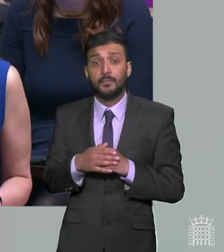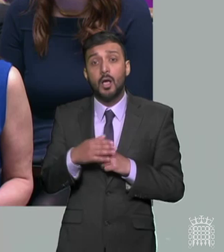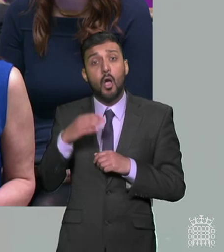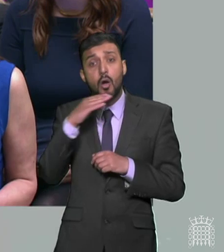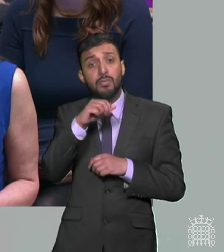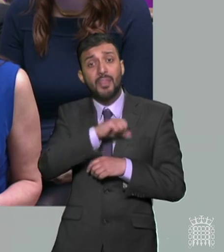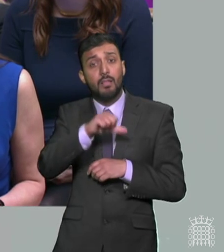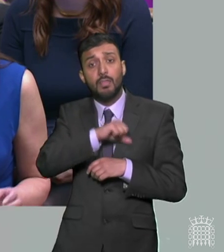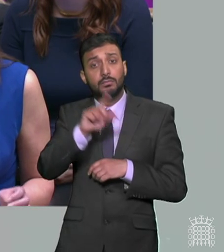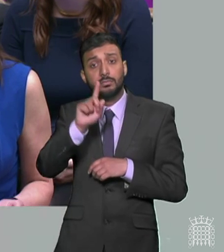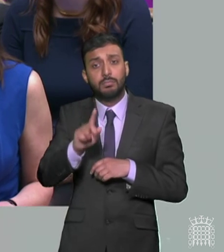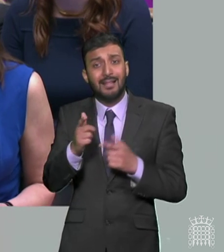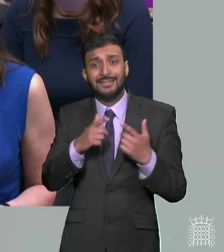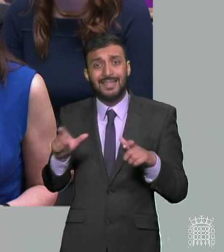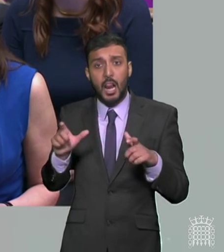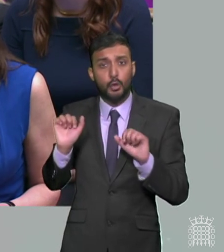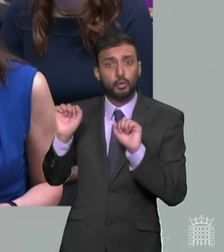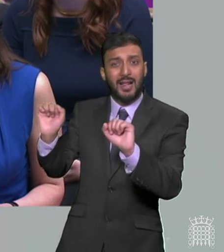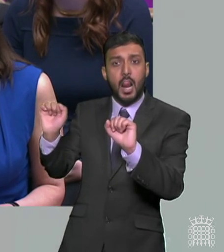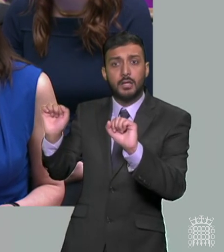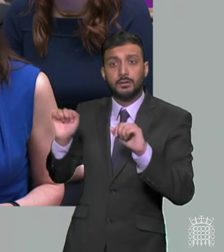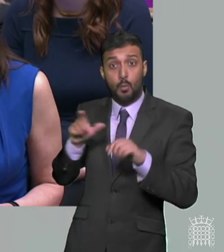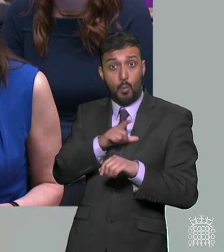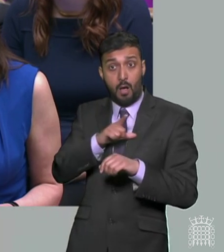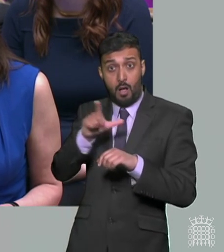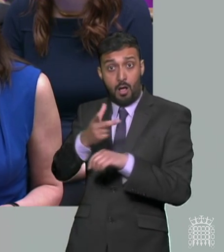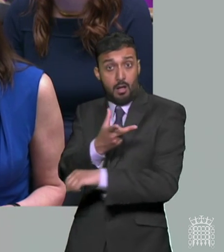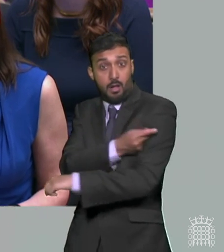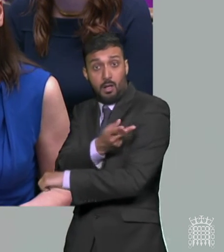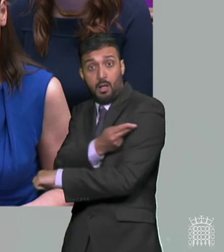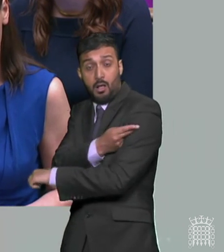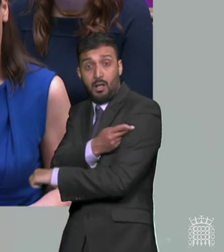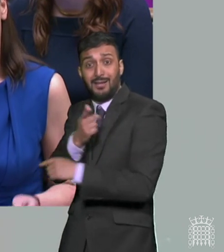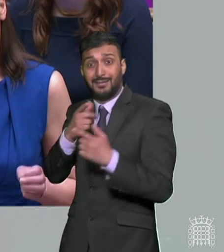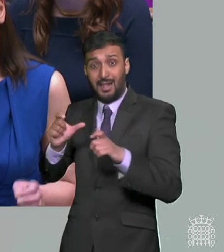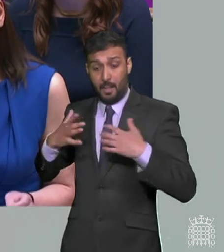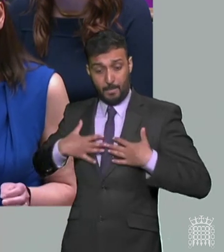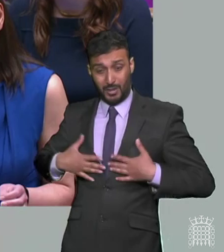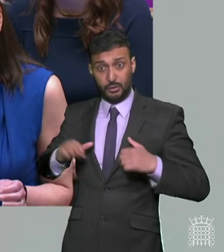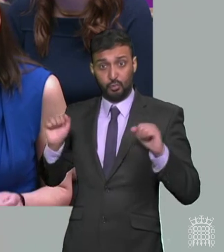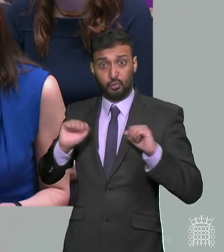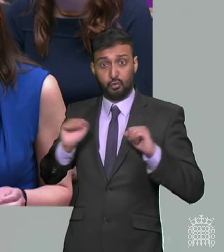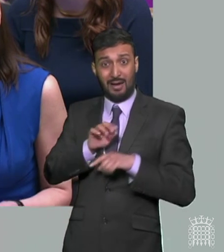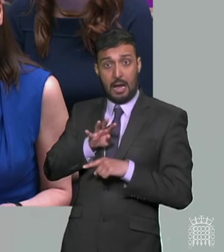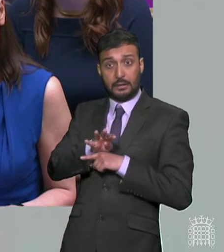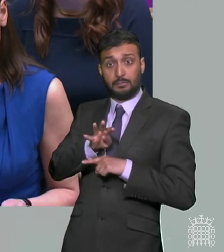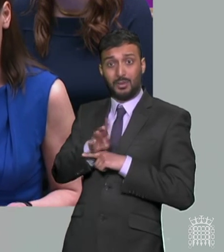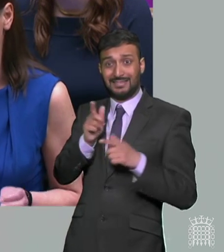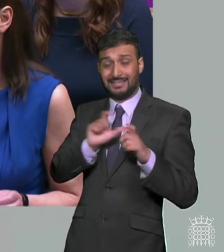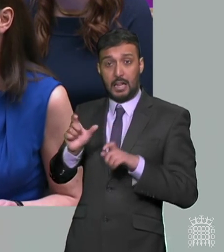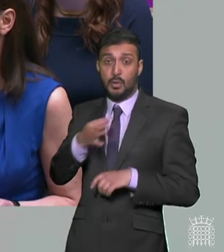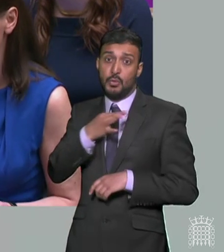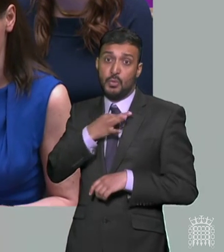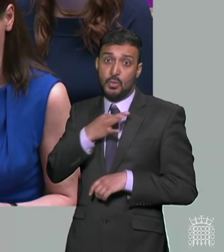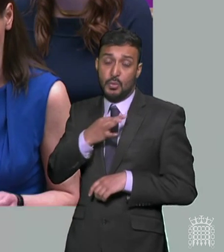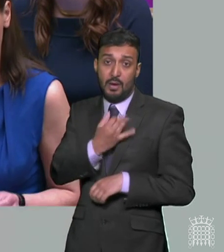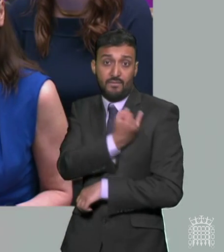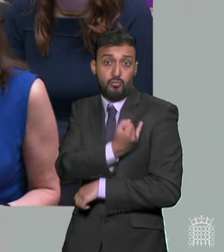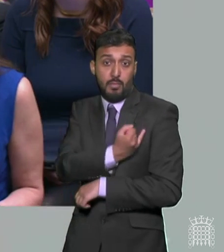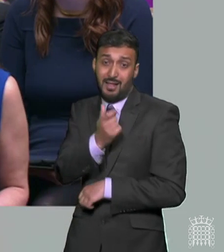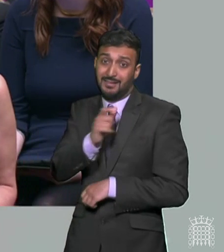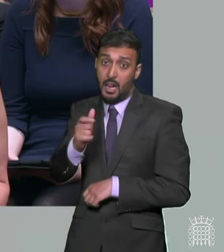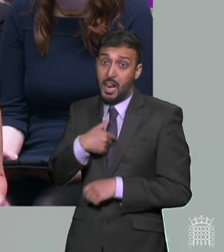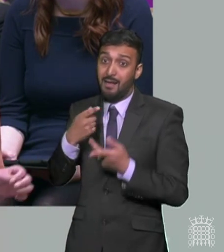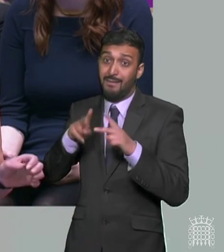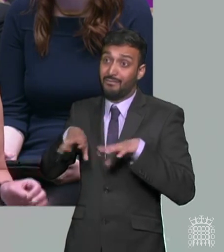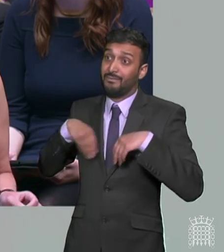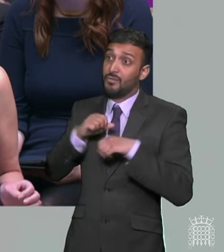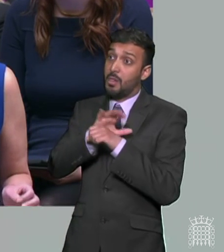They are living in fear of covid, as they know that the vaccine has not mounted an antibody response for them and they remain at increased risk of serious illness or death.